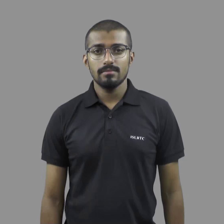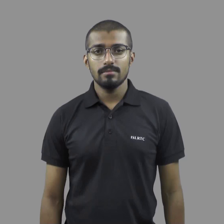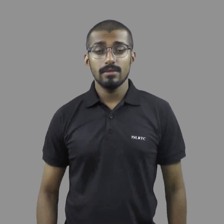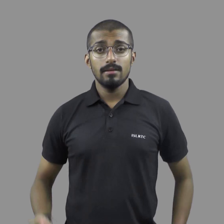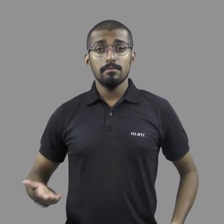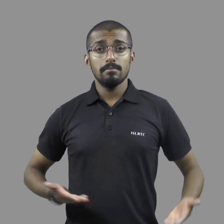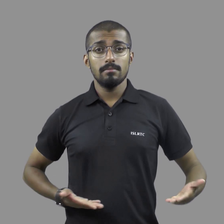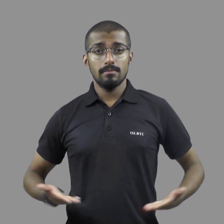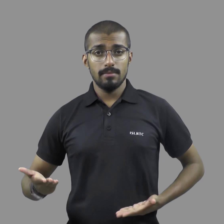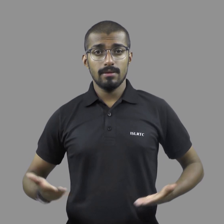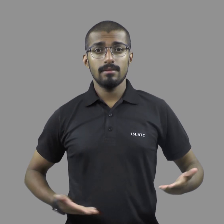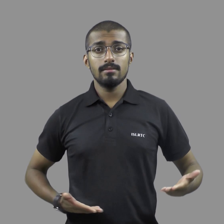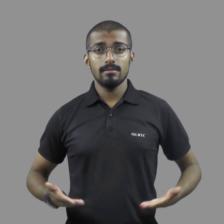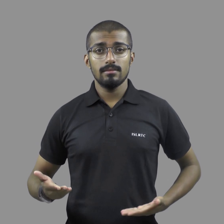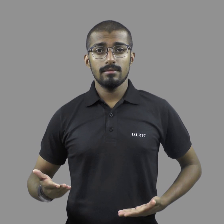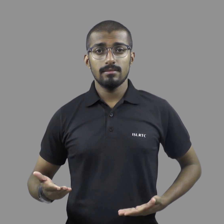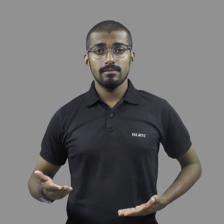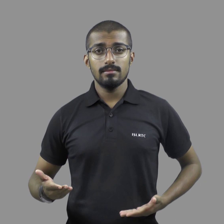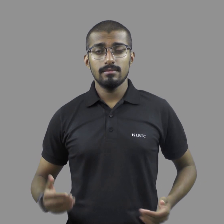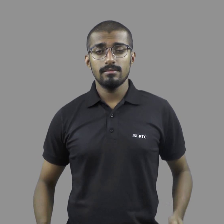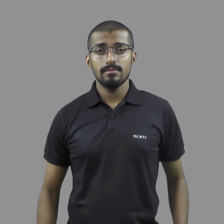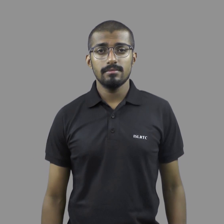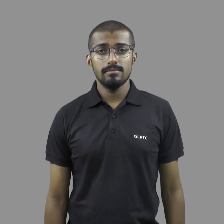Manner Behaviour Conduct